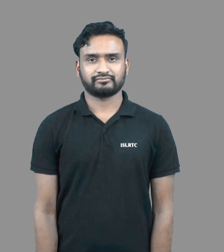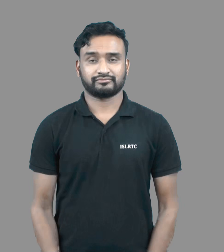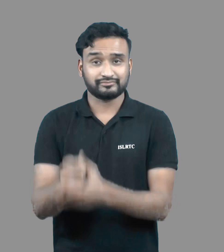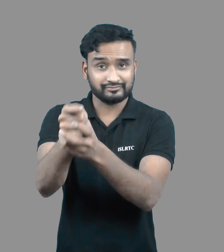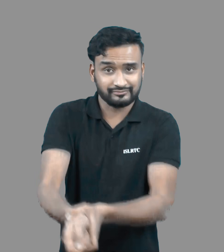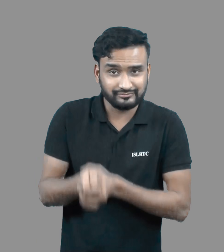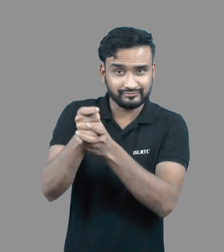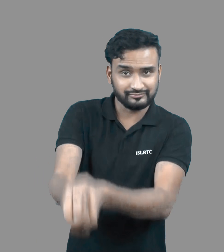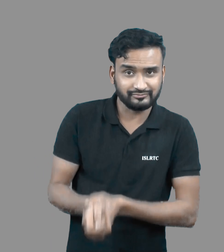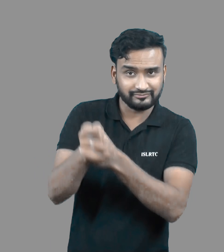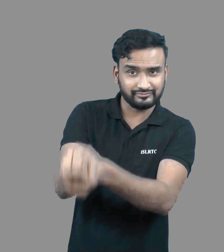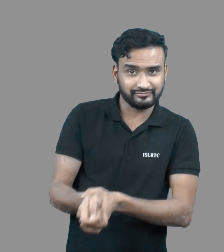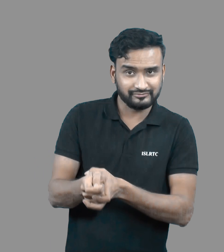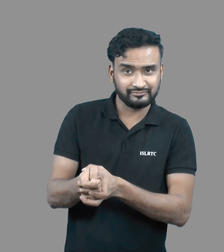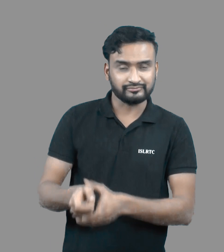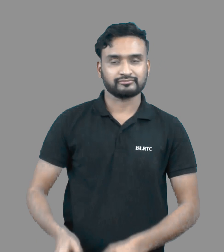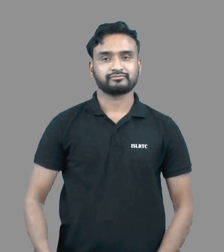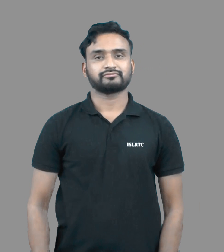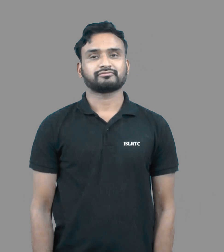Hoe